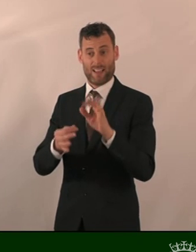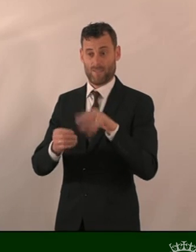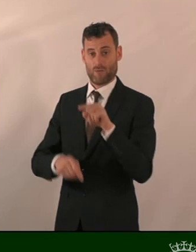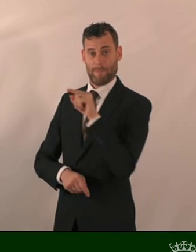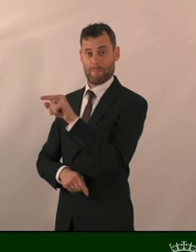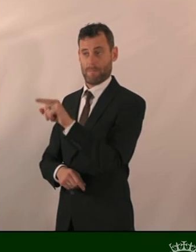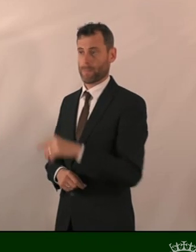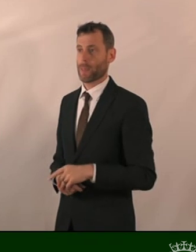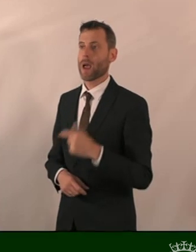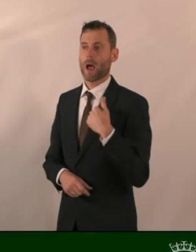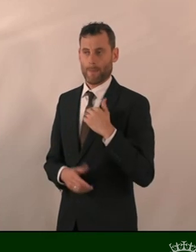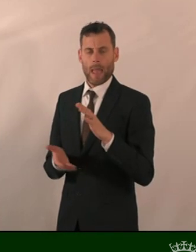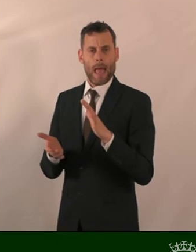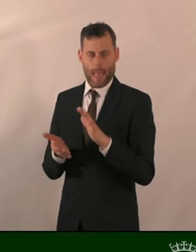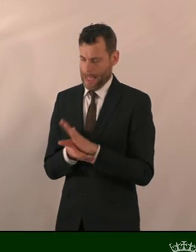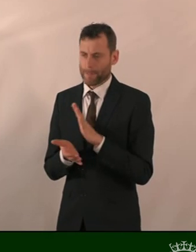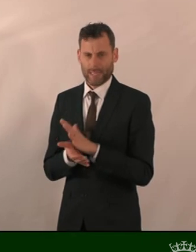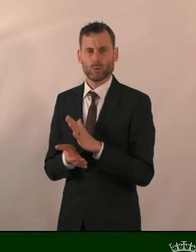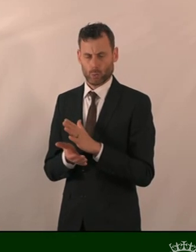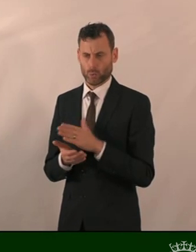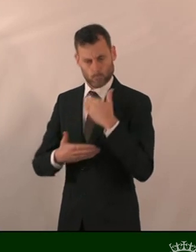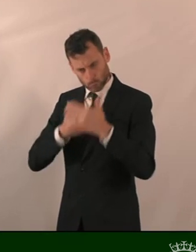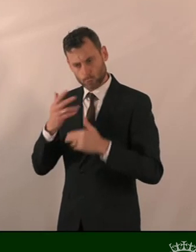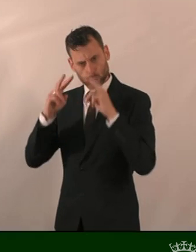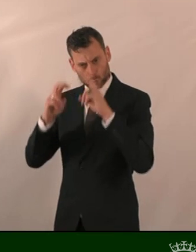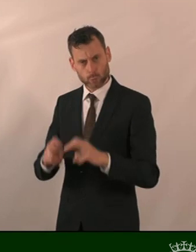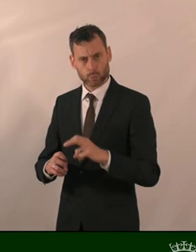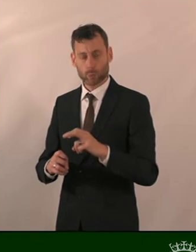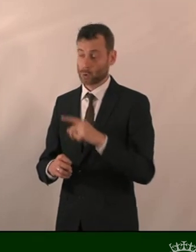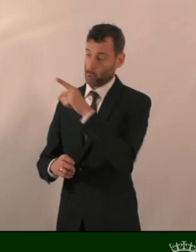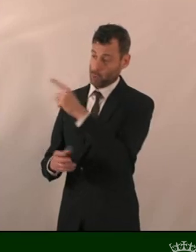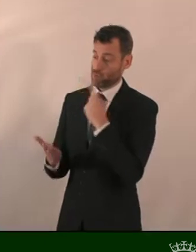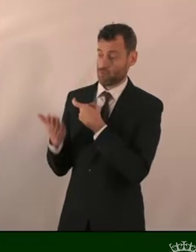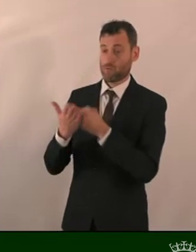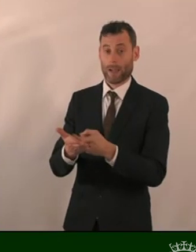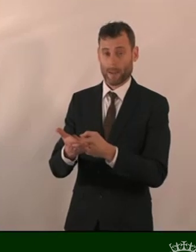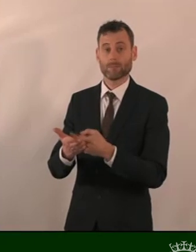I am happy to commit to getting to the bottom of the matter in the way that she recommends.